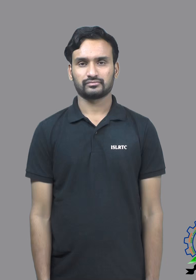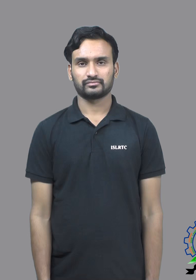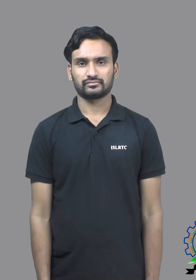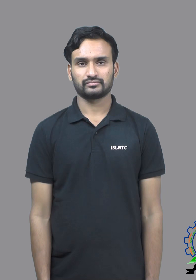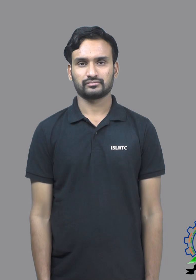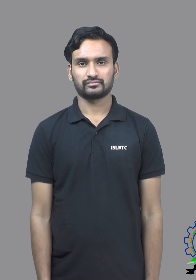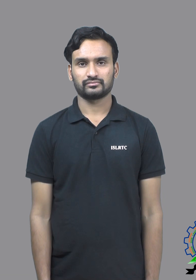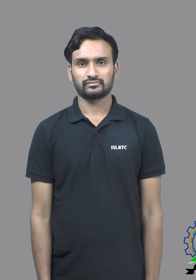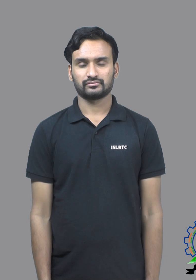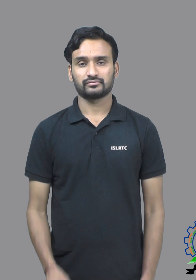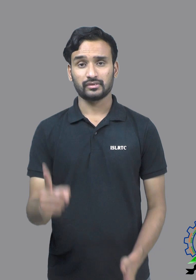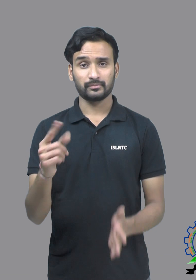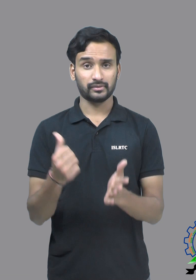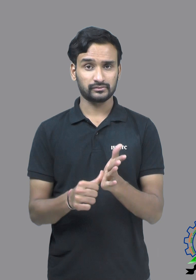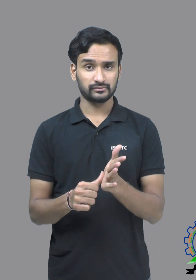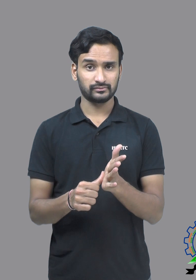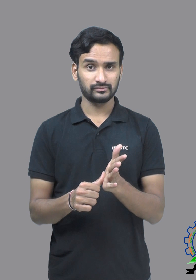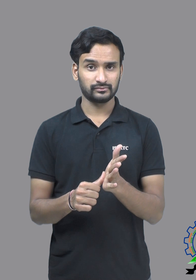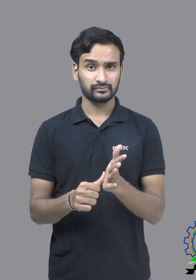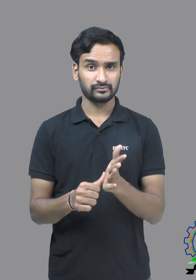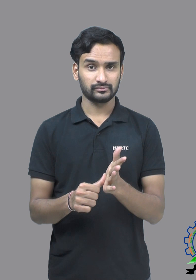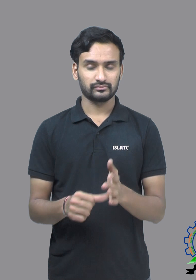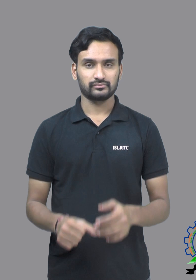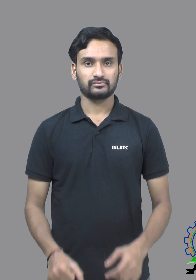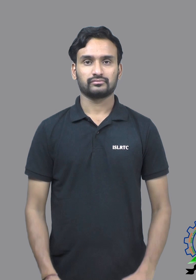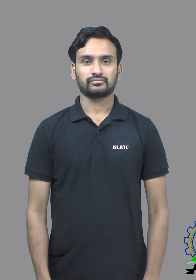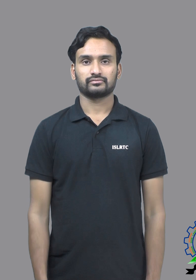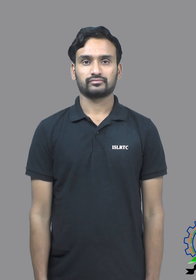Month